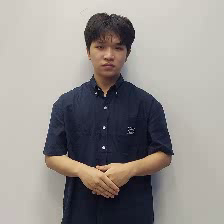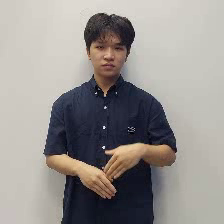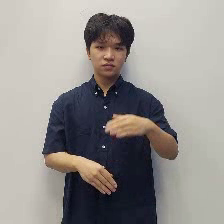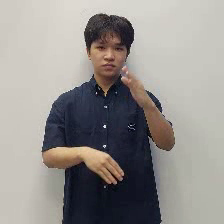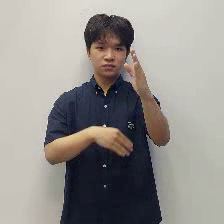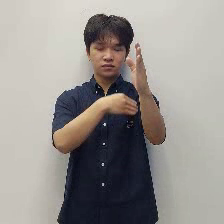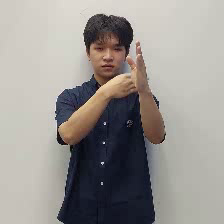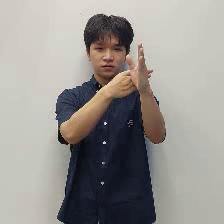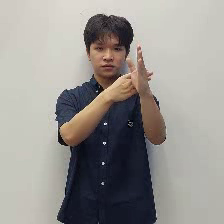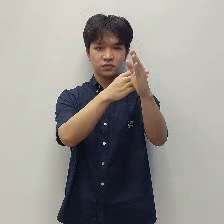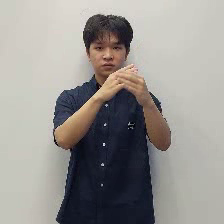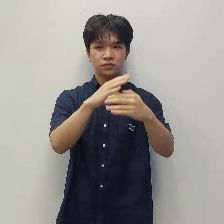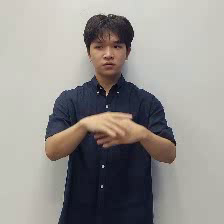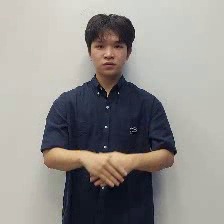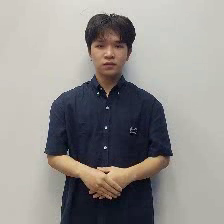Trường học